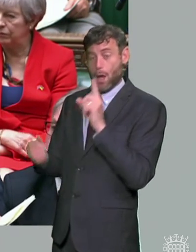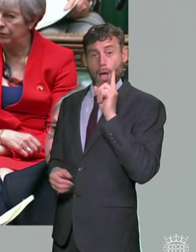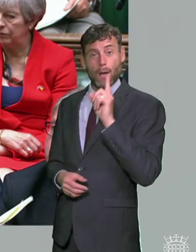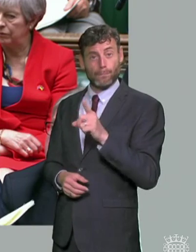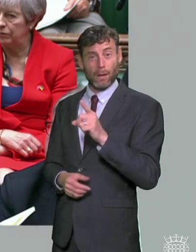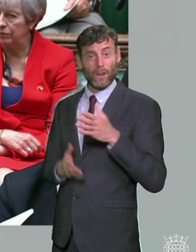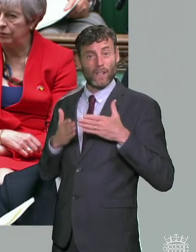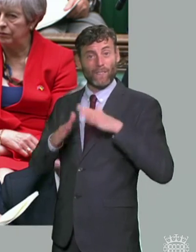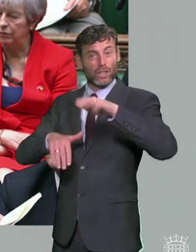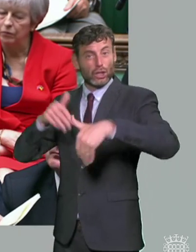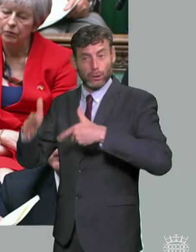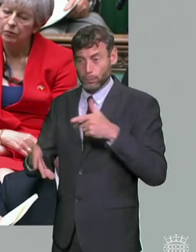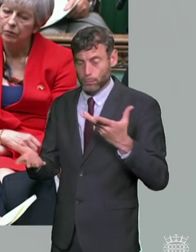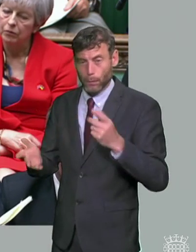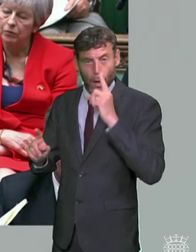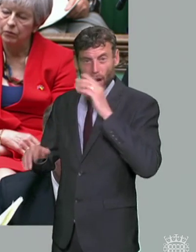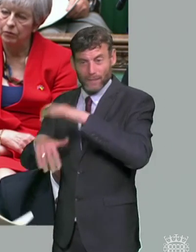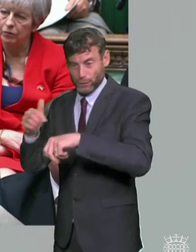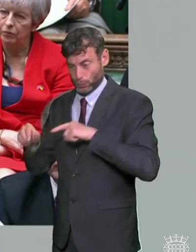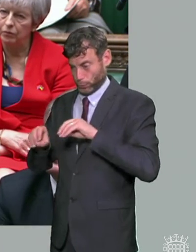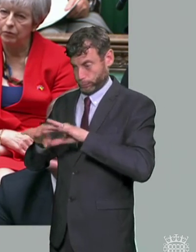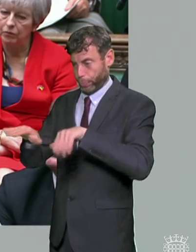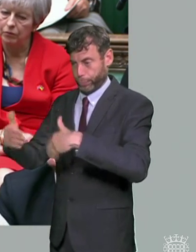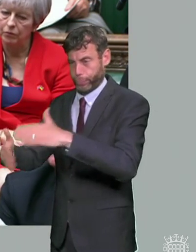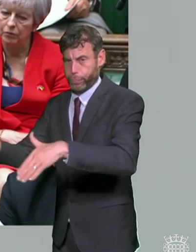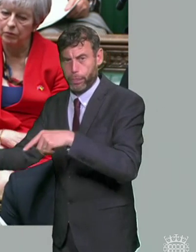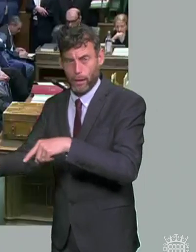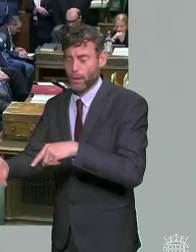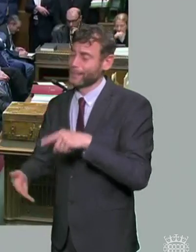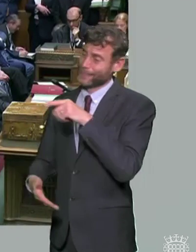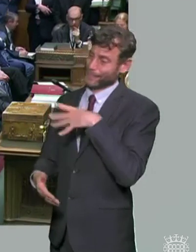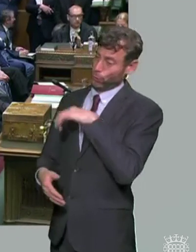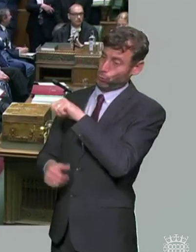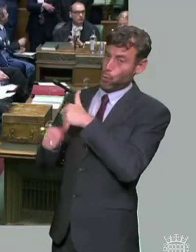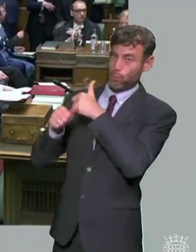Will the Prime Minister look at how he can support this vital industry to get them back on its feet?